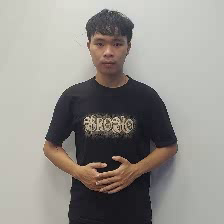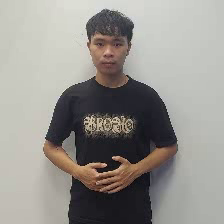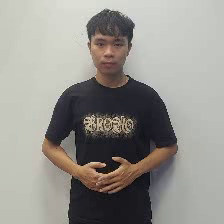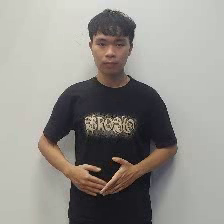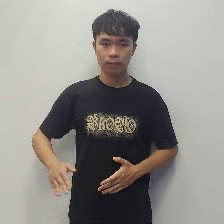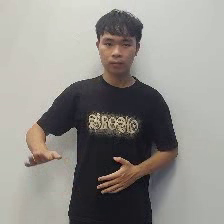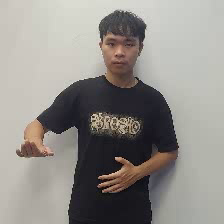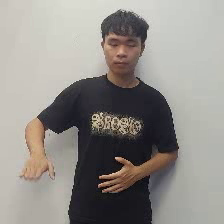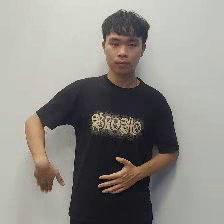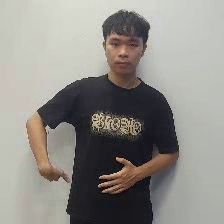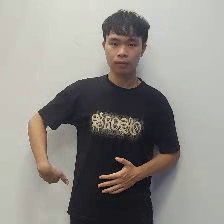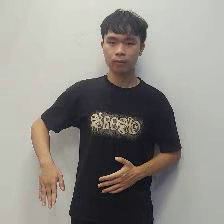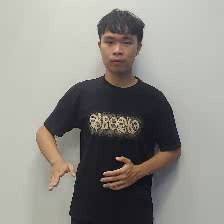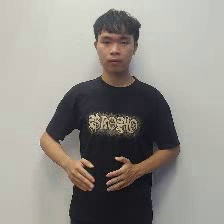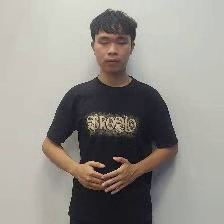Phía sau